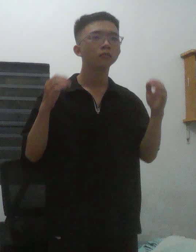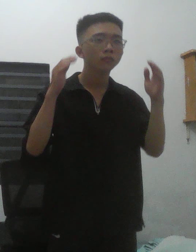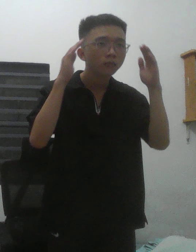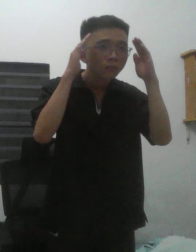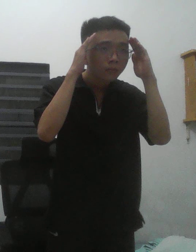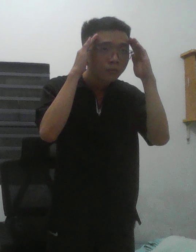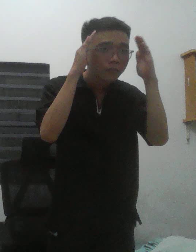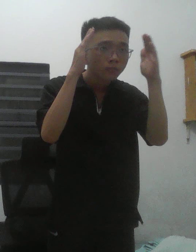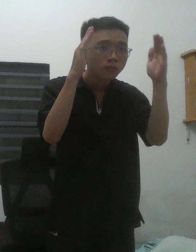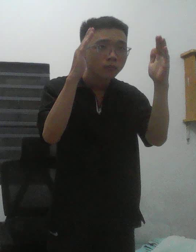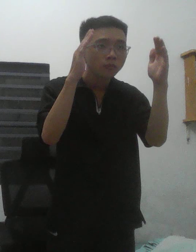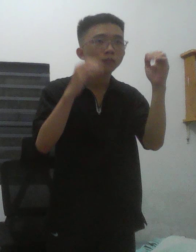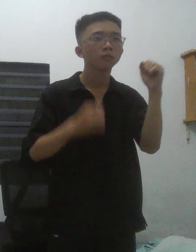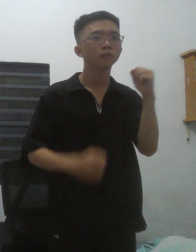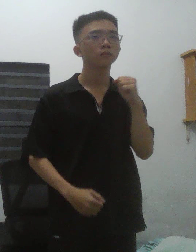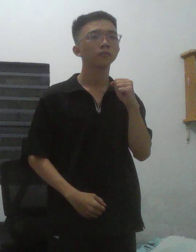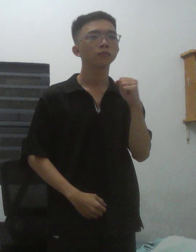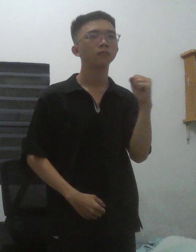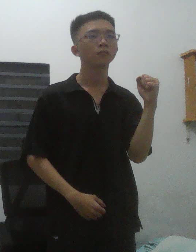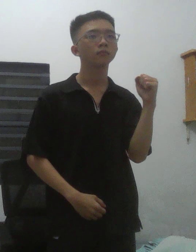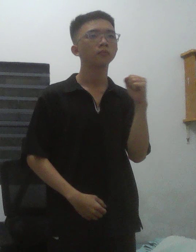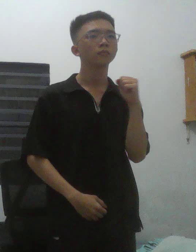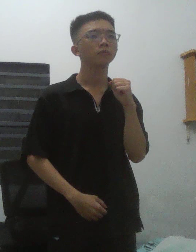khong quan tam